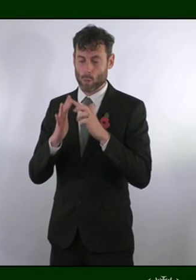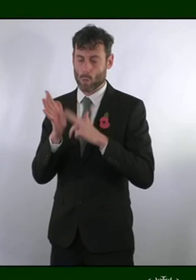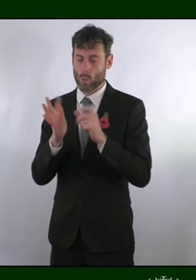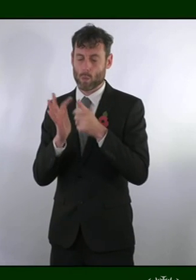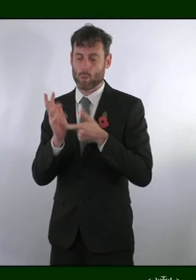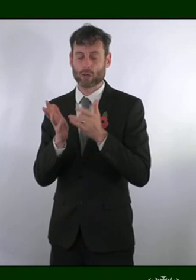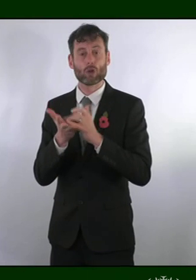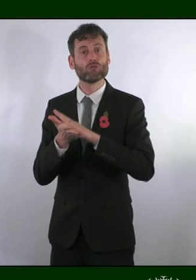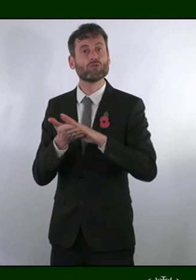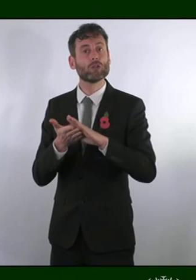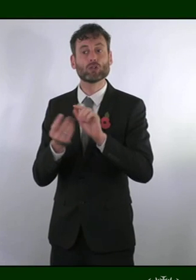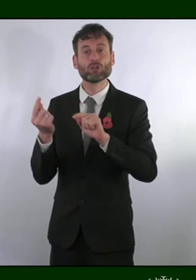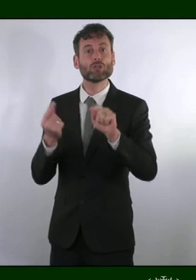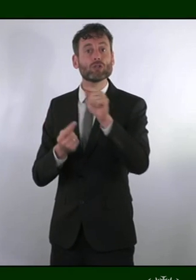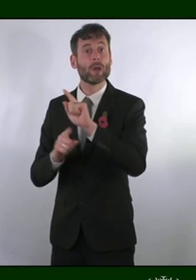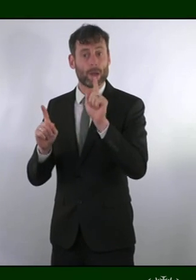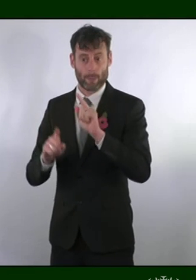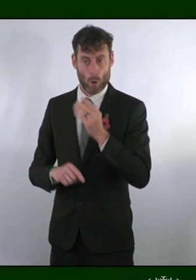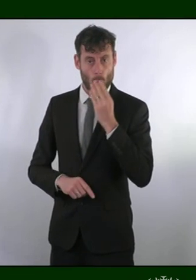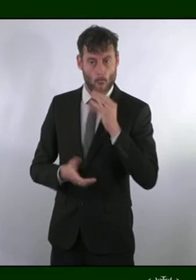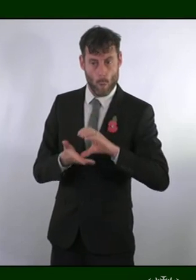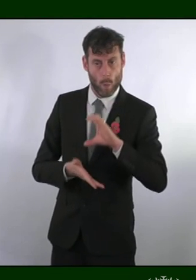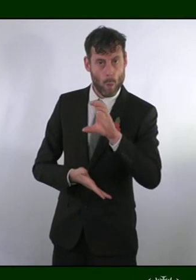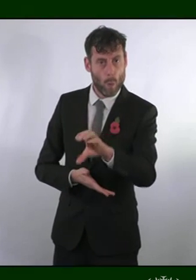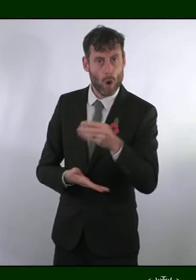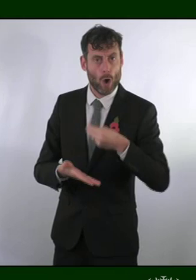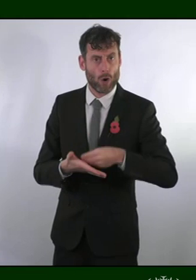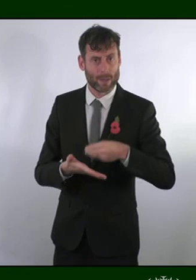This is two and a half years after the Windrush taskforce was set up.